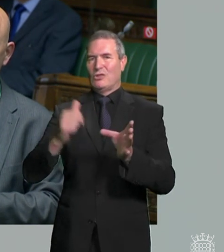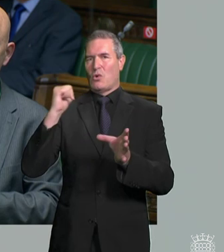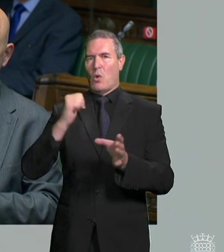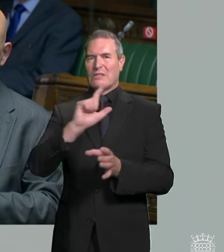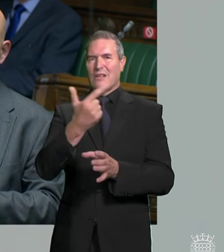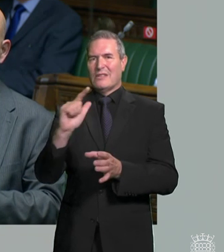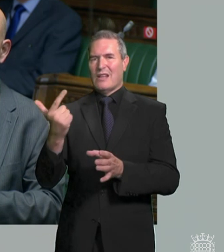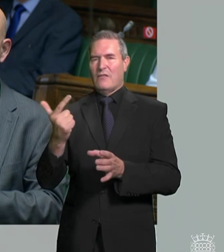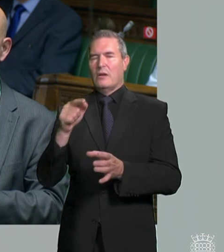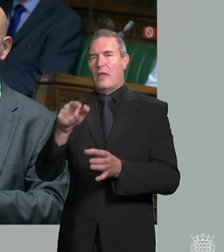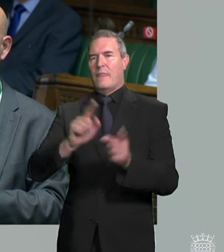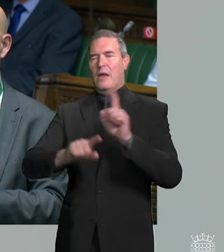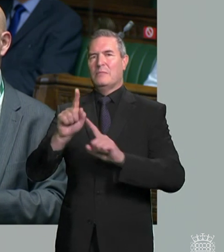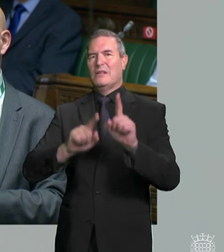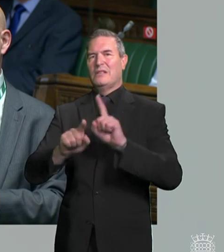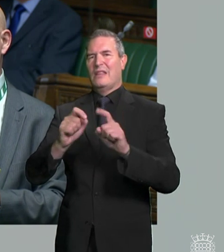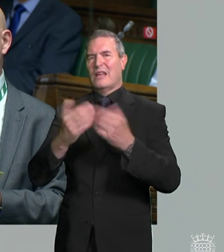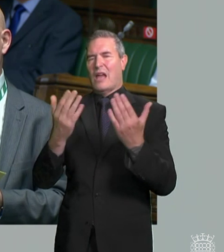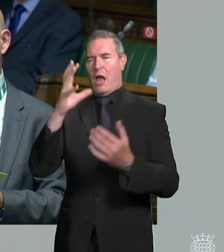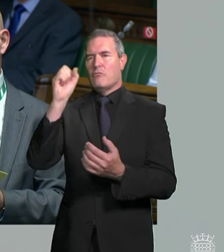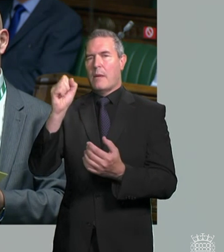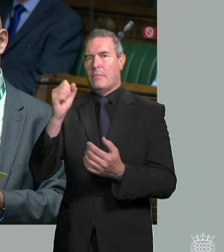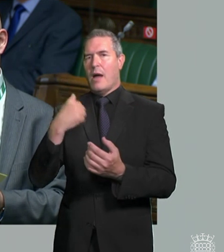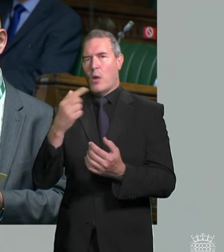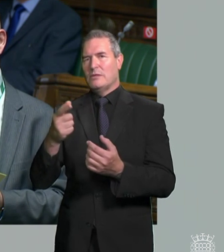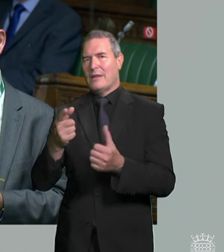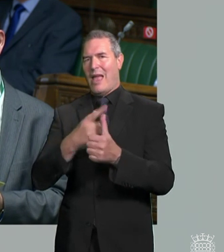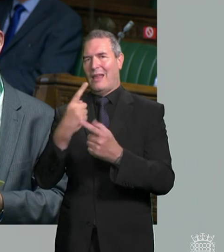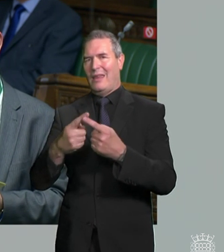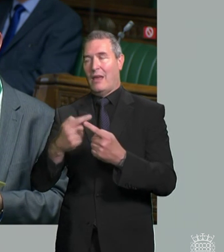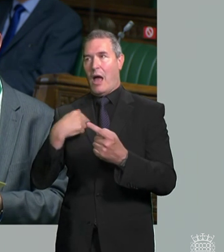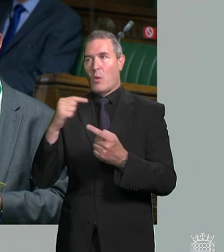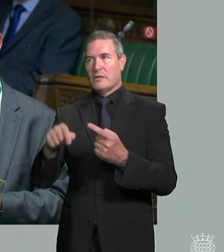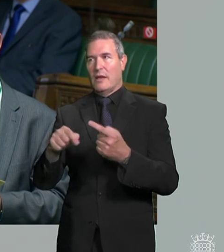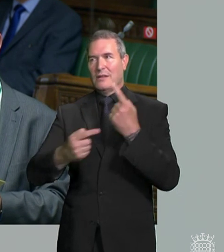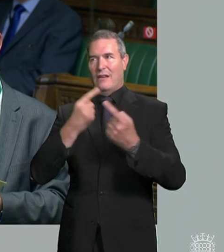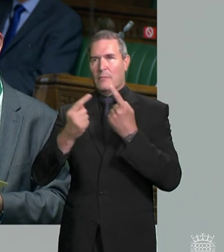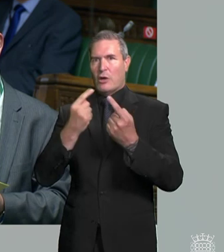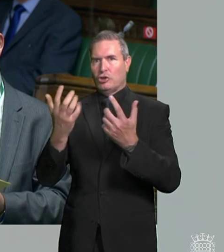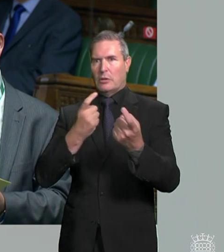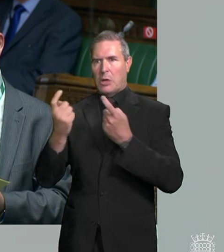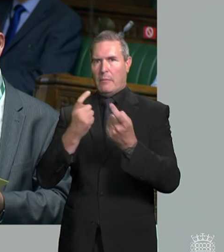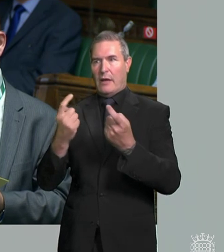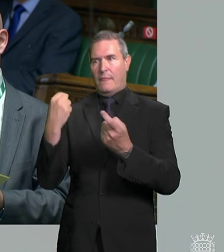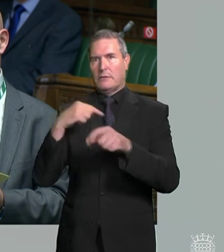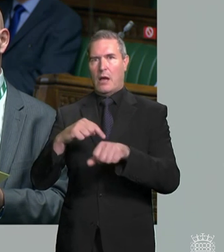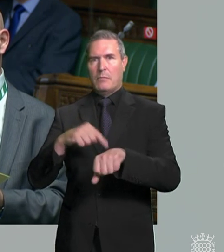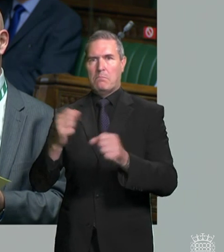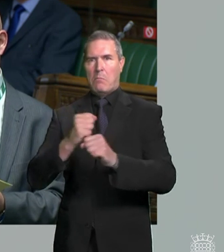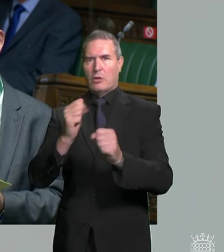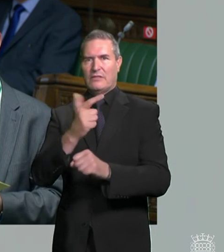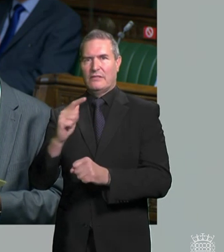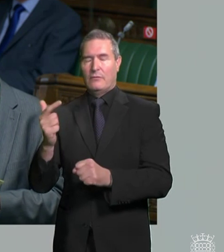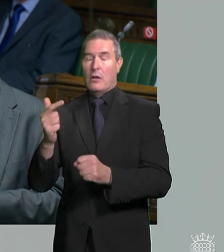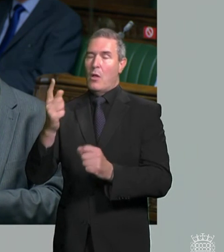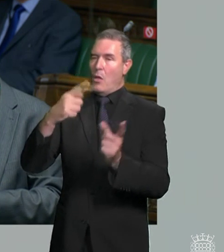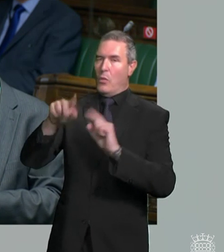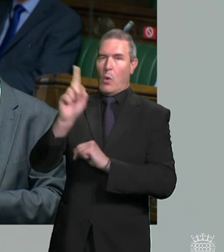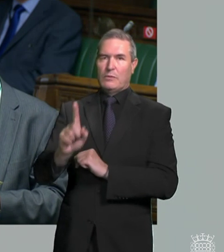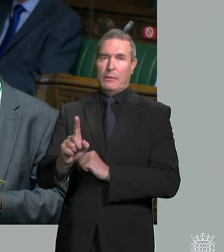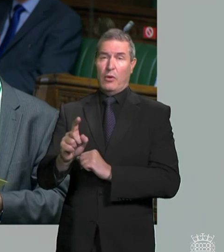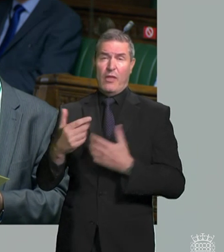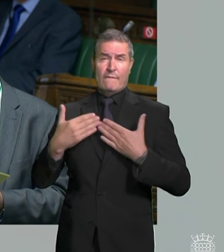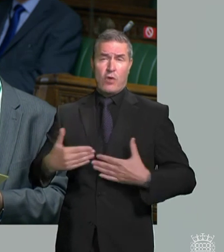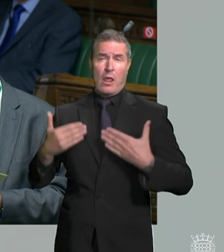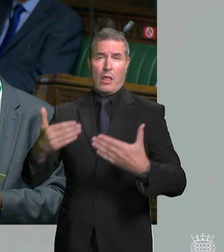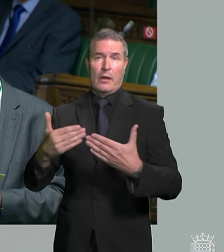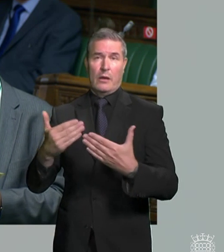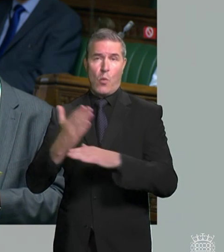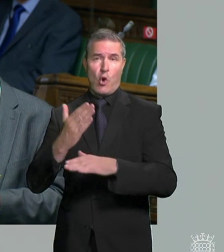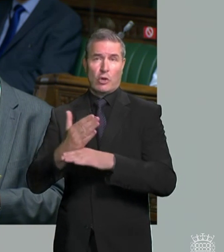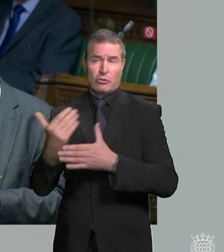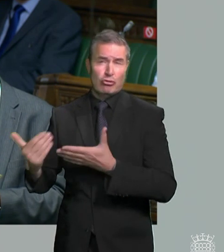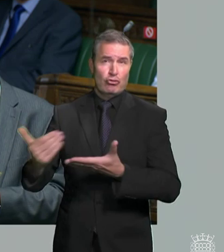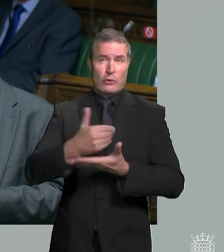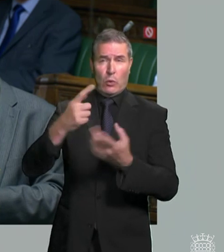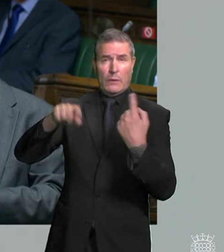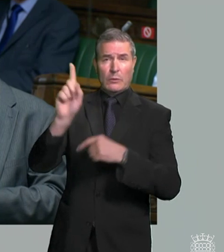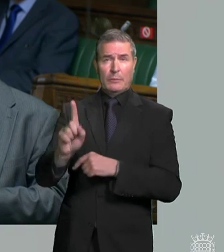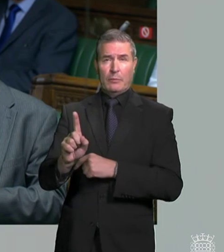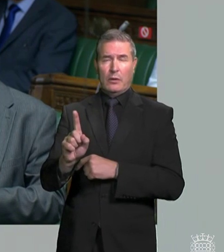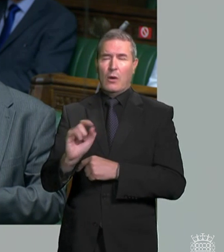On the morning of 7/7, I was in a meeting at University College London Hospital A&E as the information started coming through, and I pay tribute to every single one of the frontline staff I worked alongside on that day.